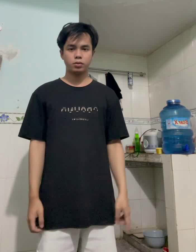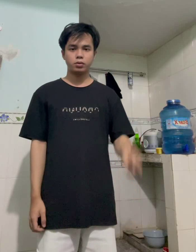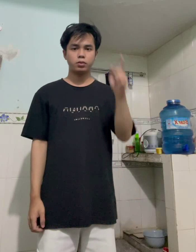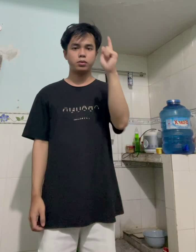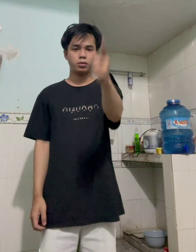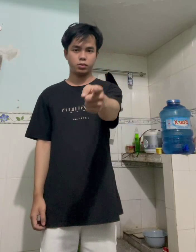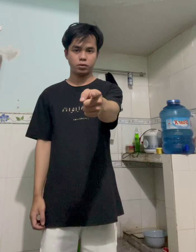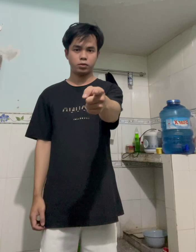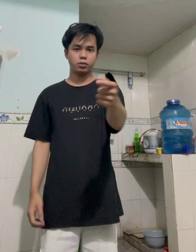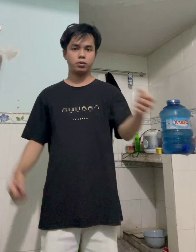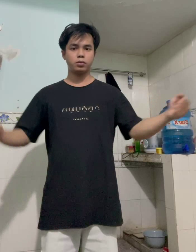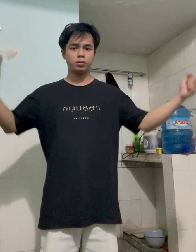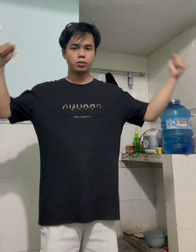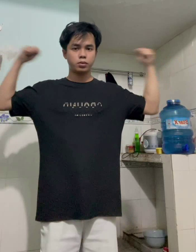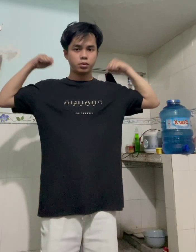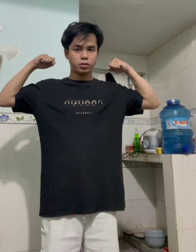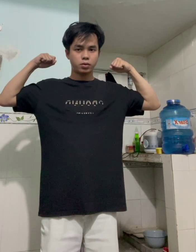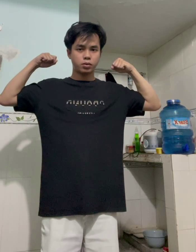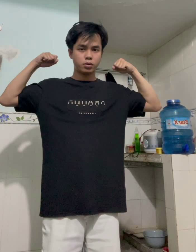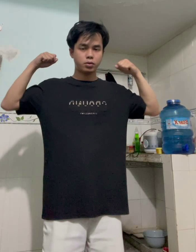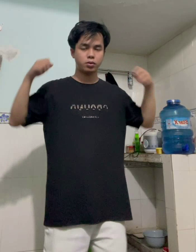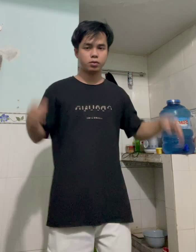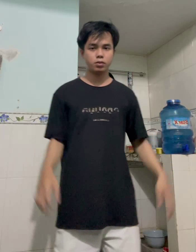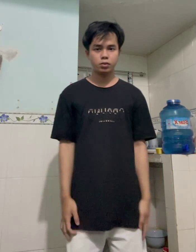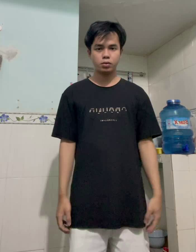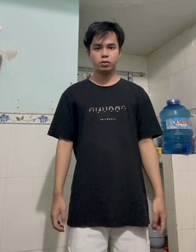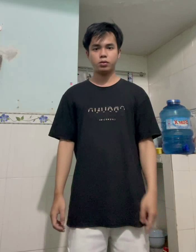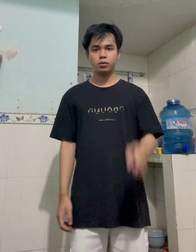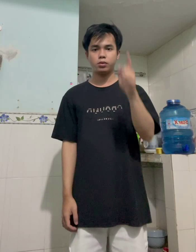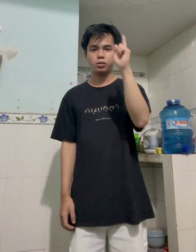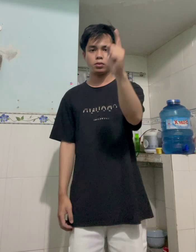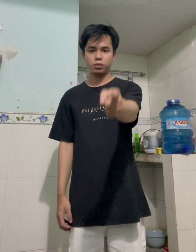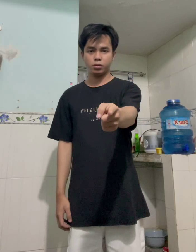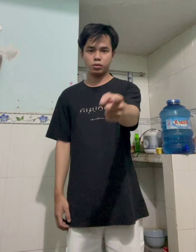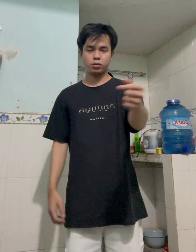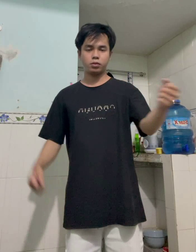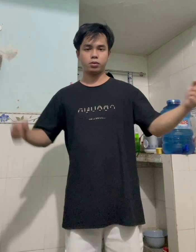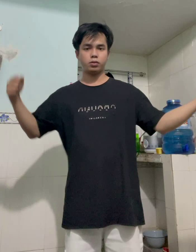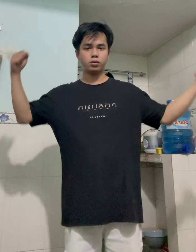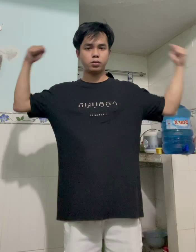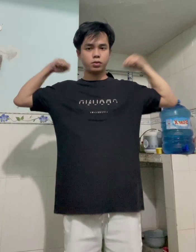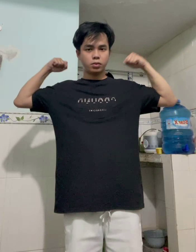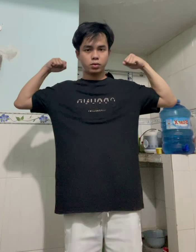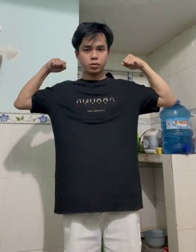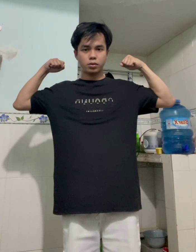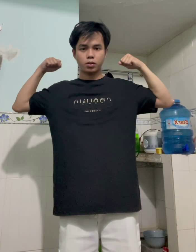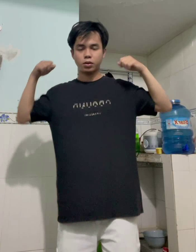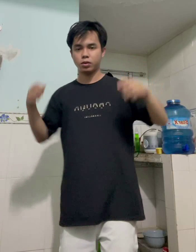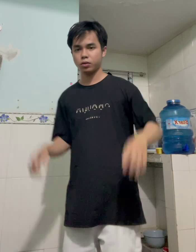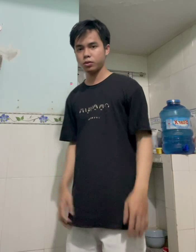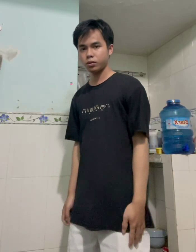ban khoe khong